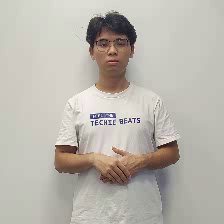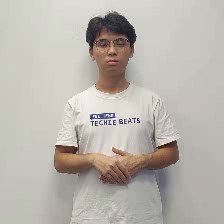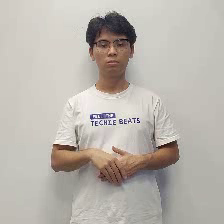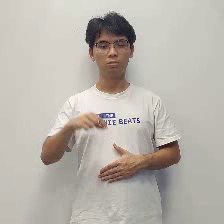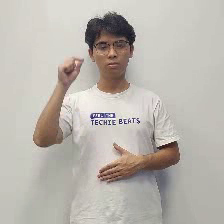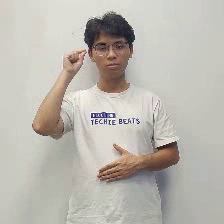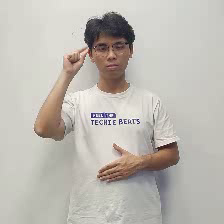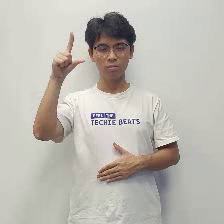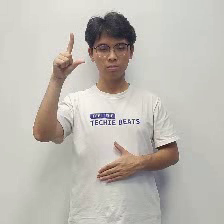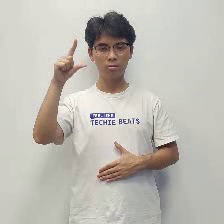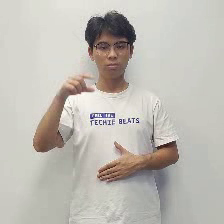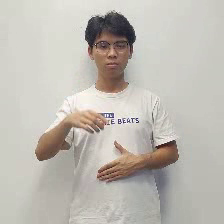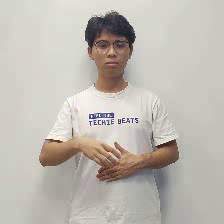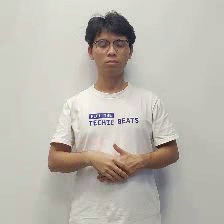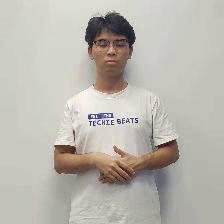Thức dậy